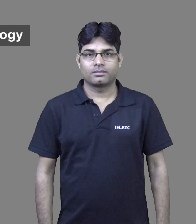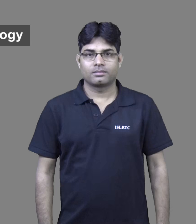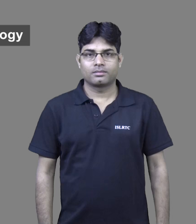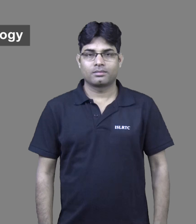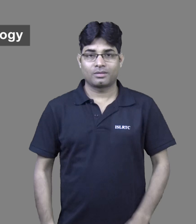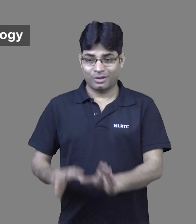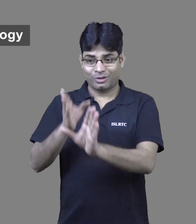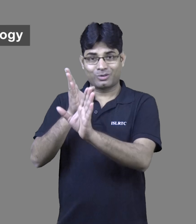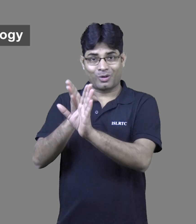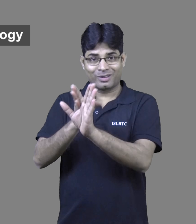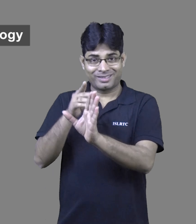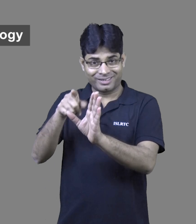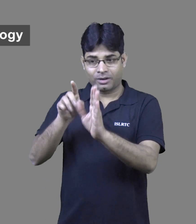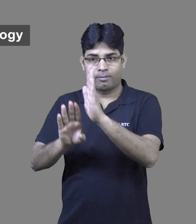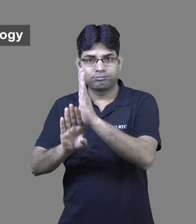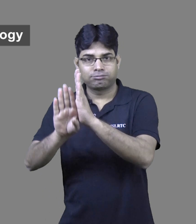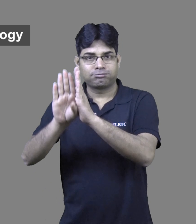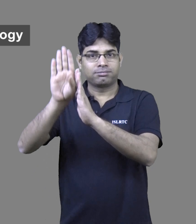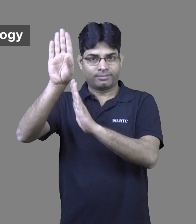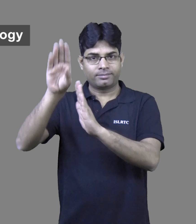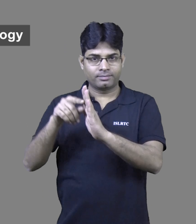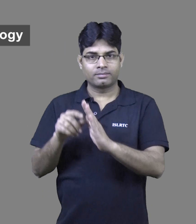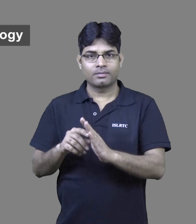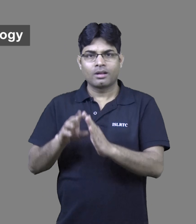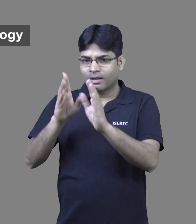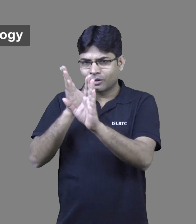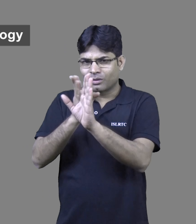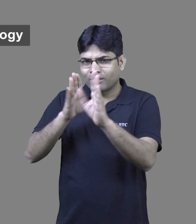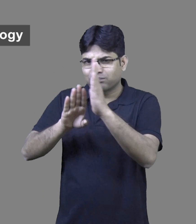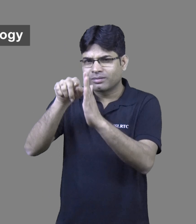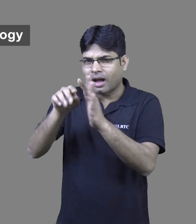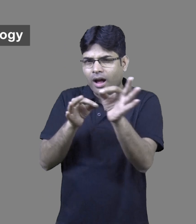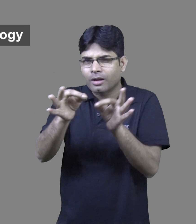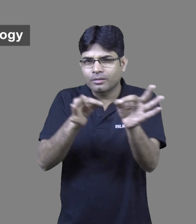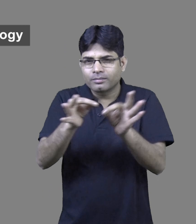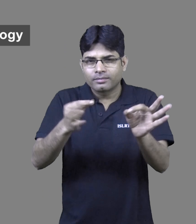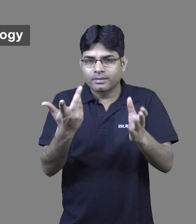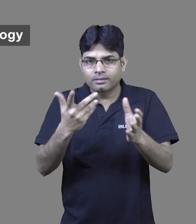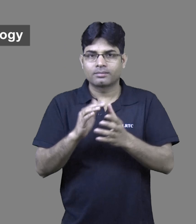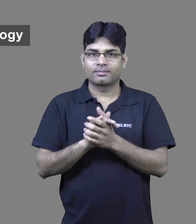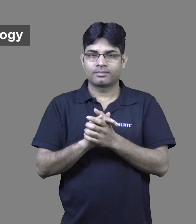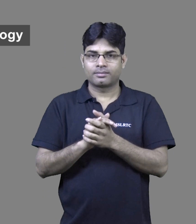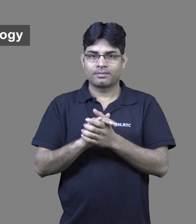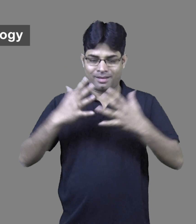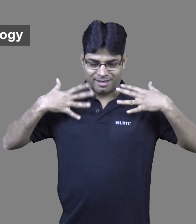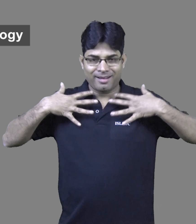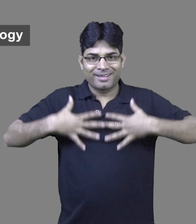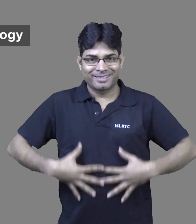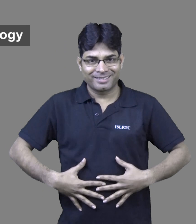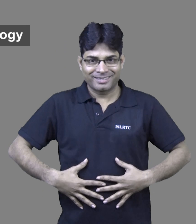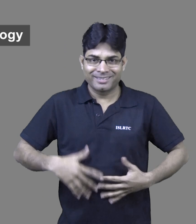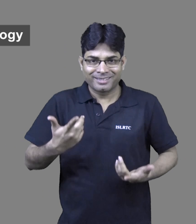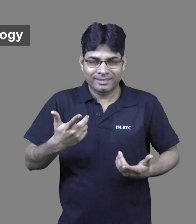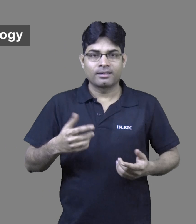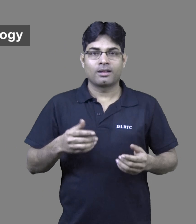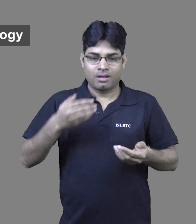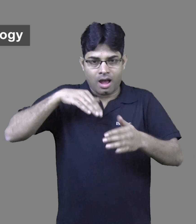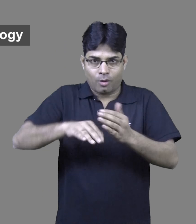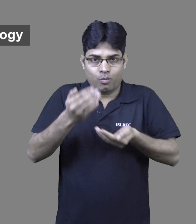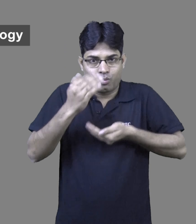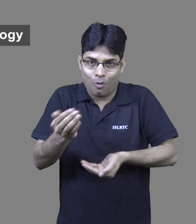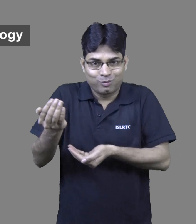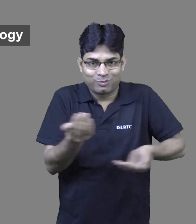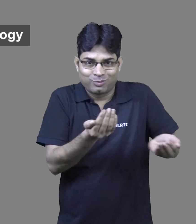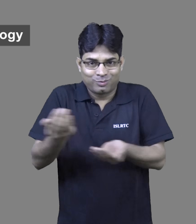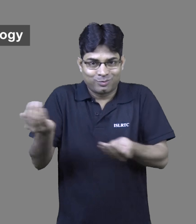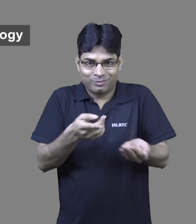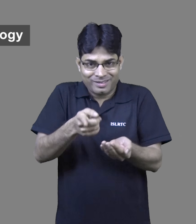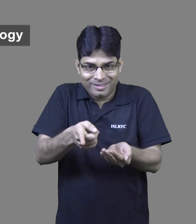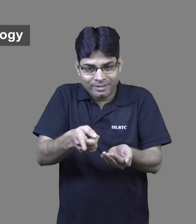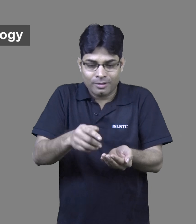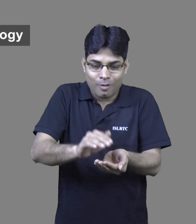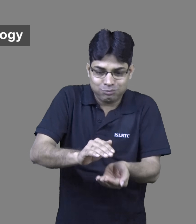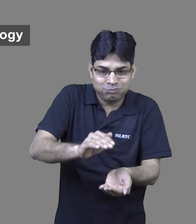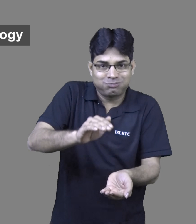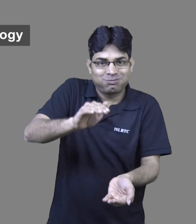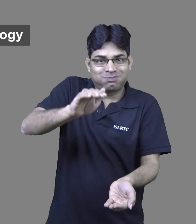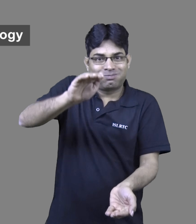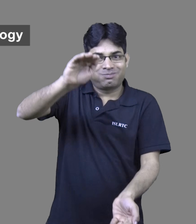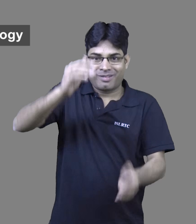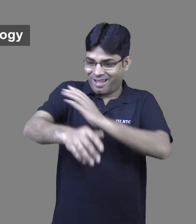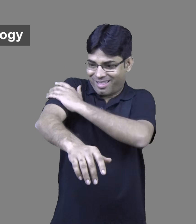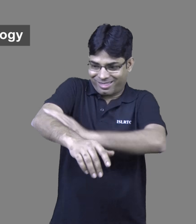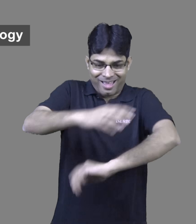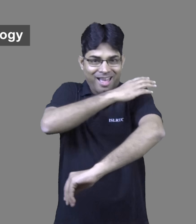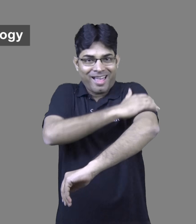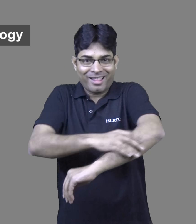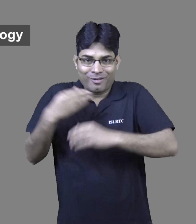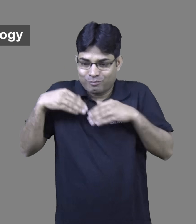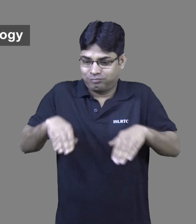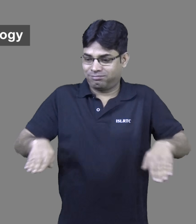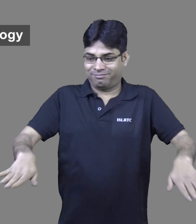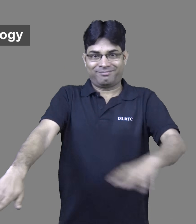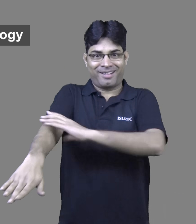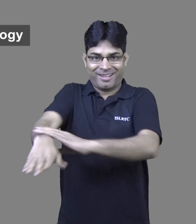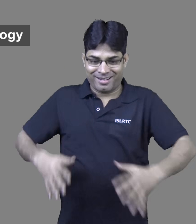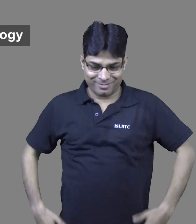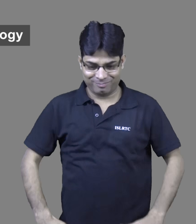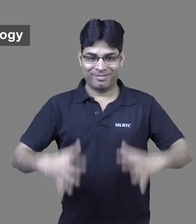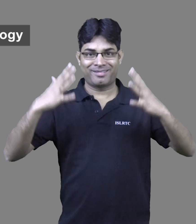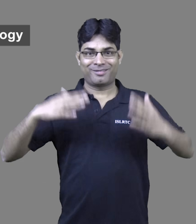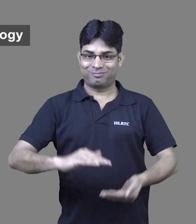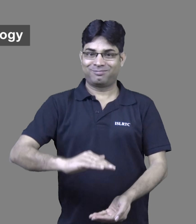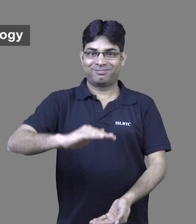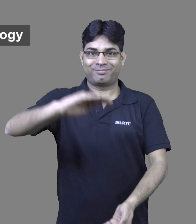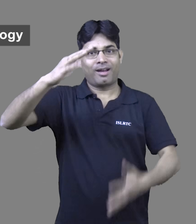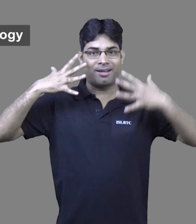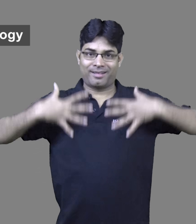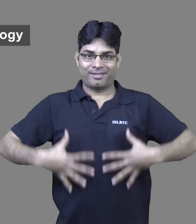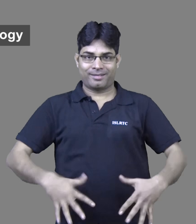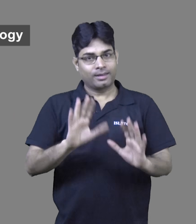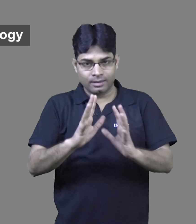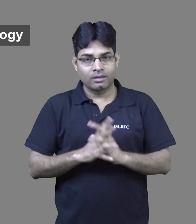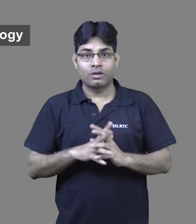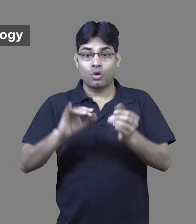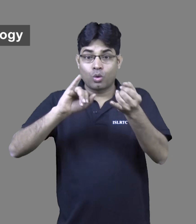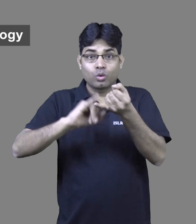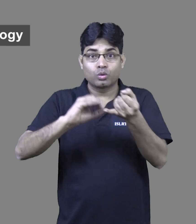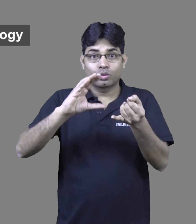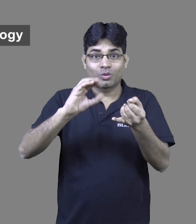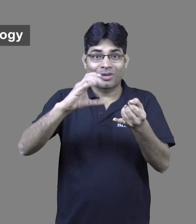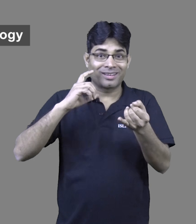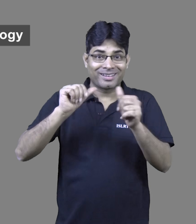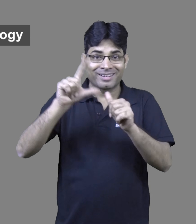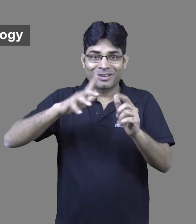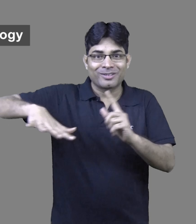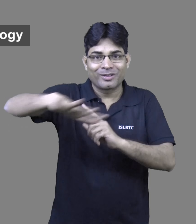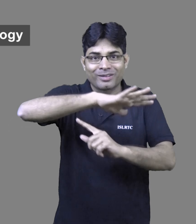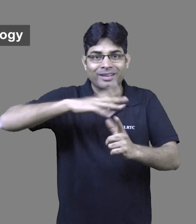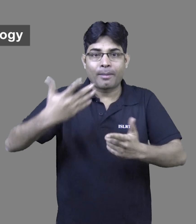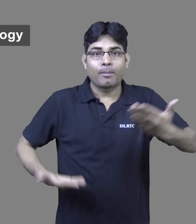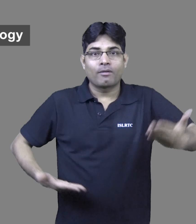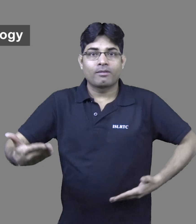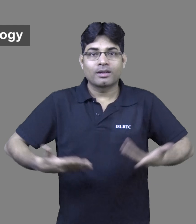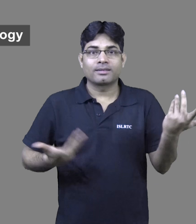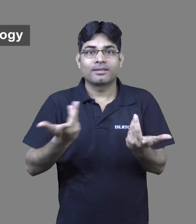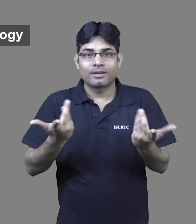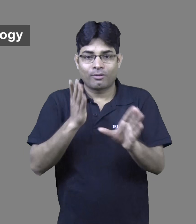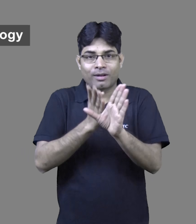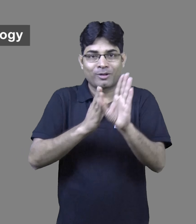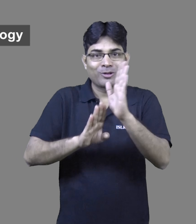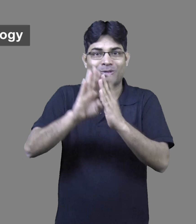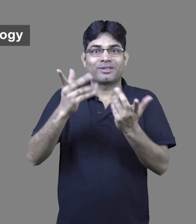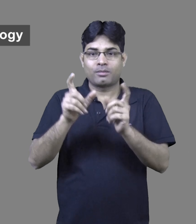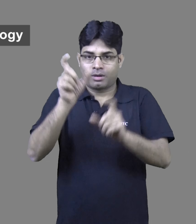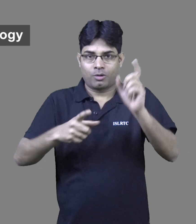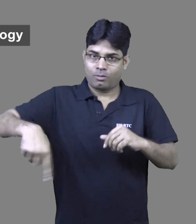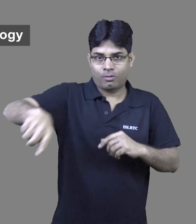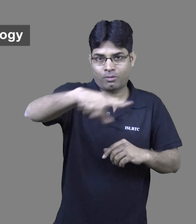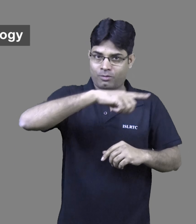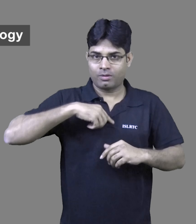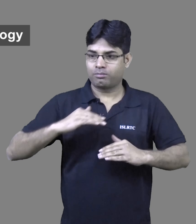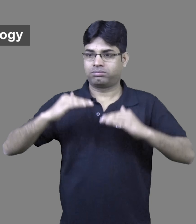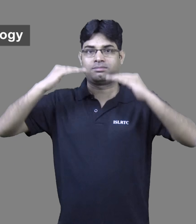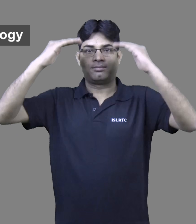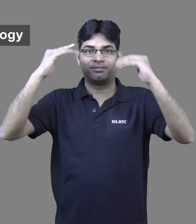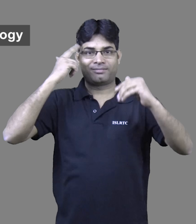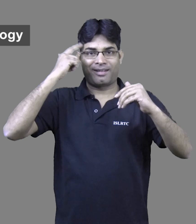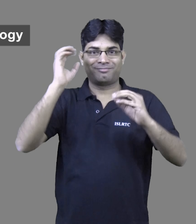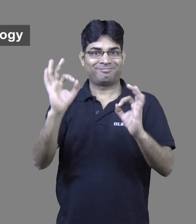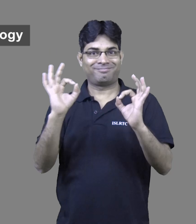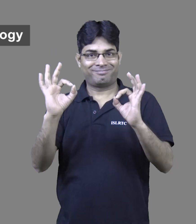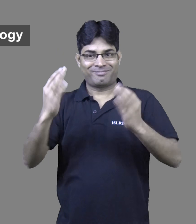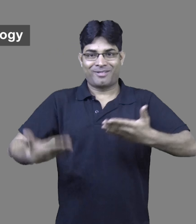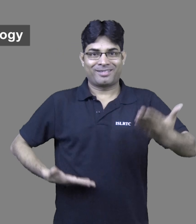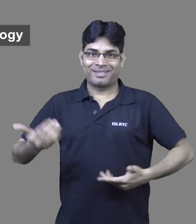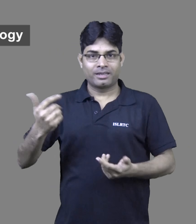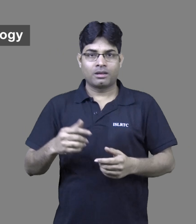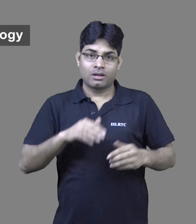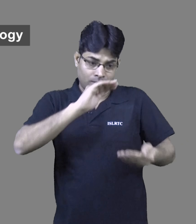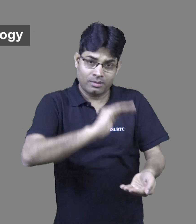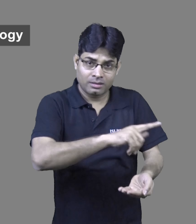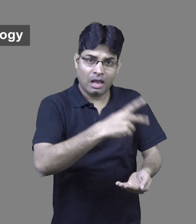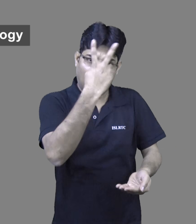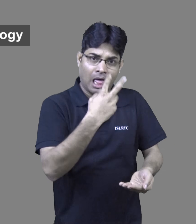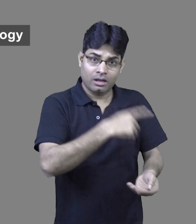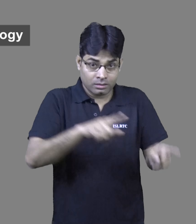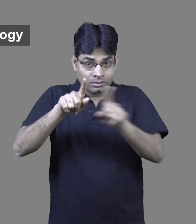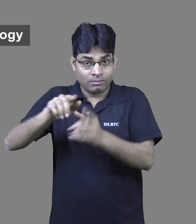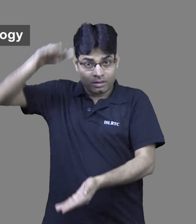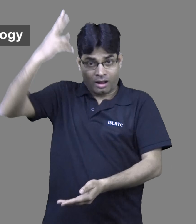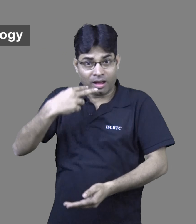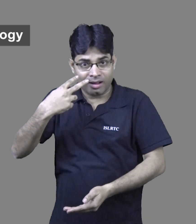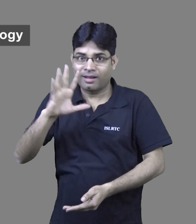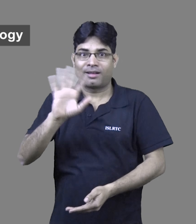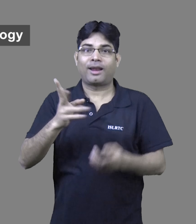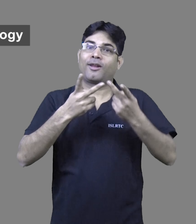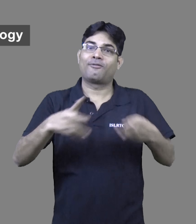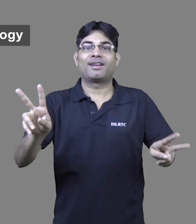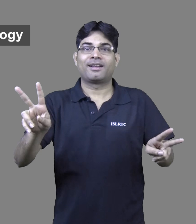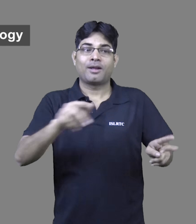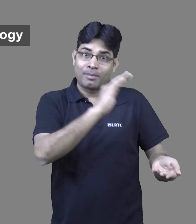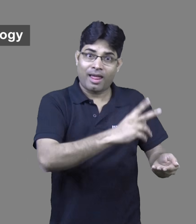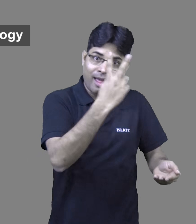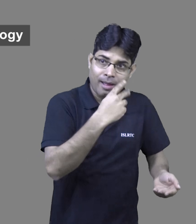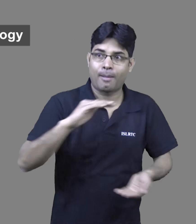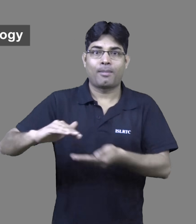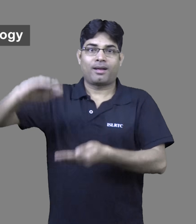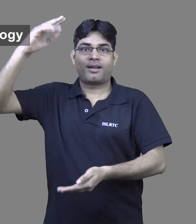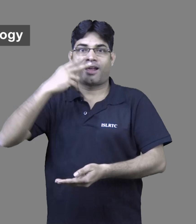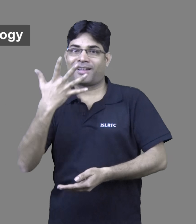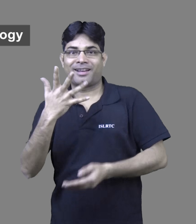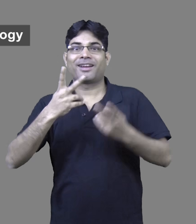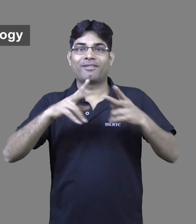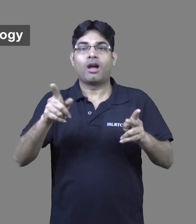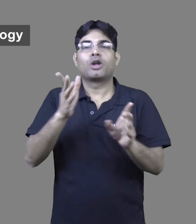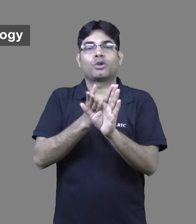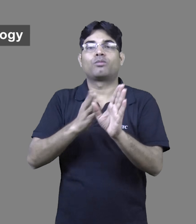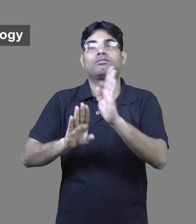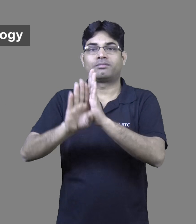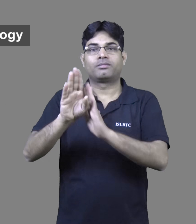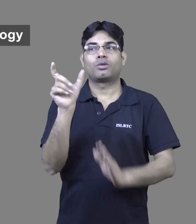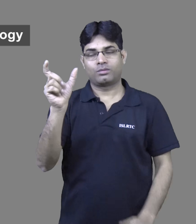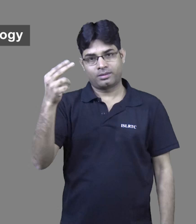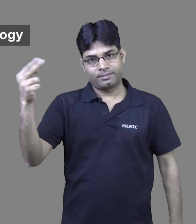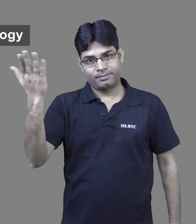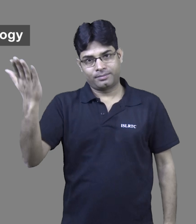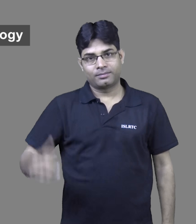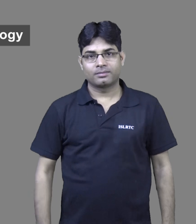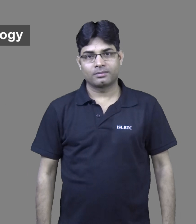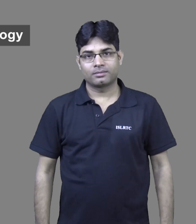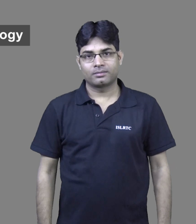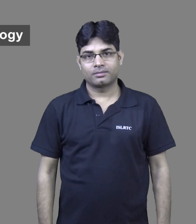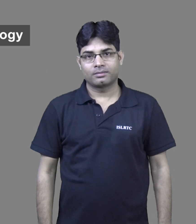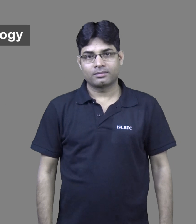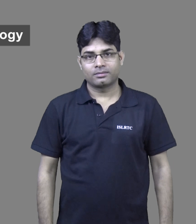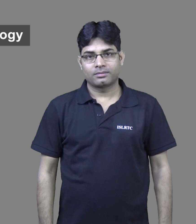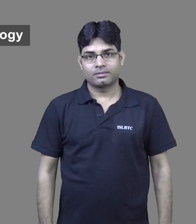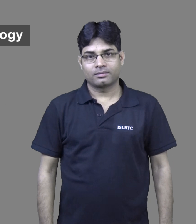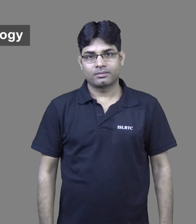Developmental Psychology Physical Growth Psycho-Social Development